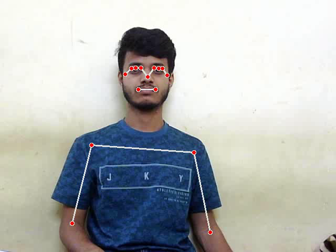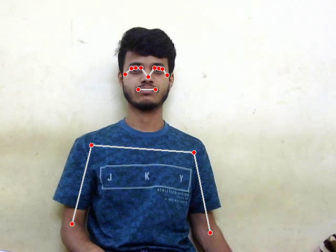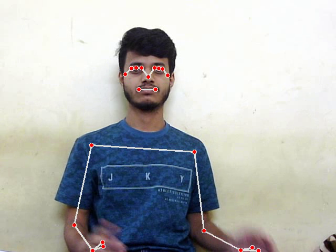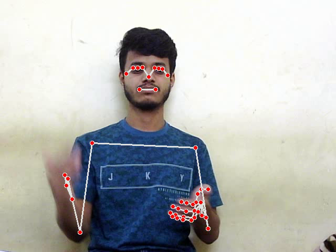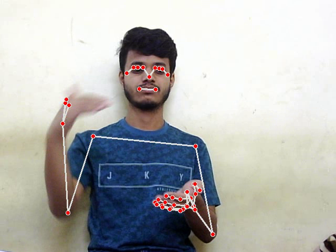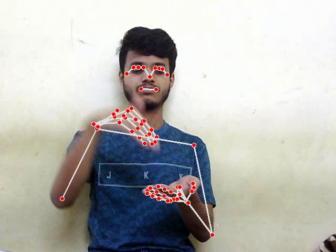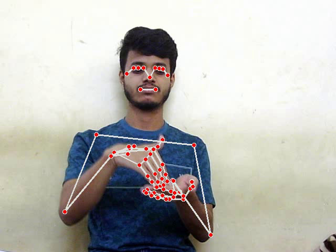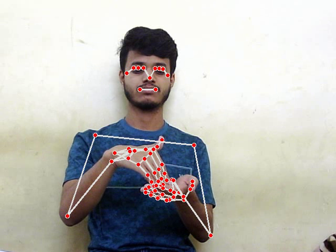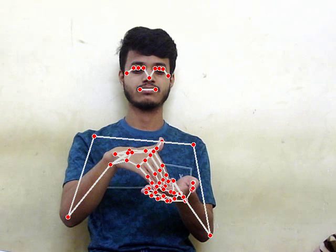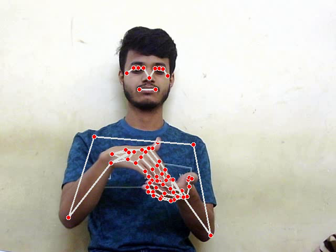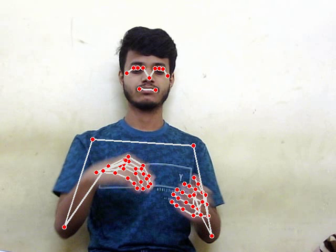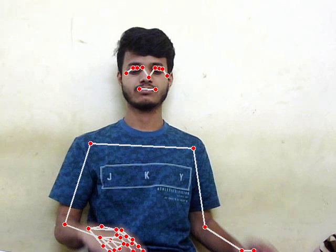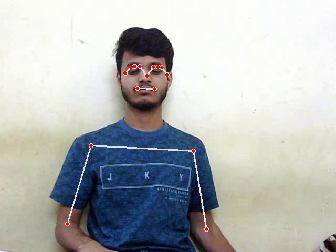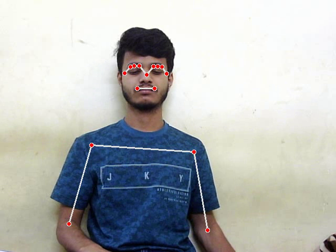again